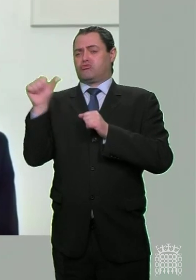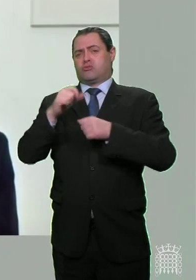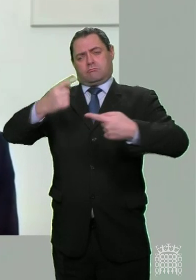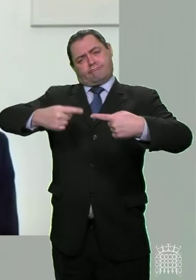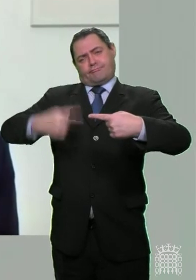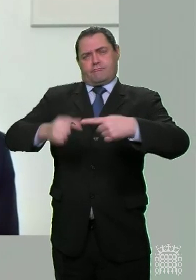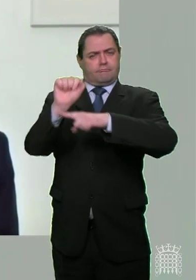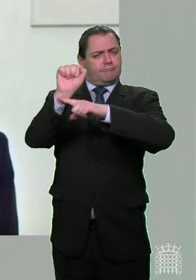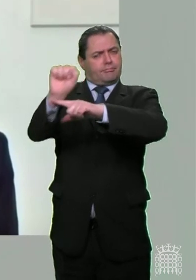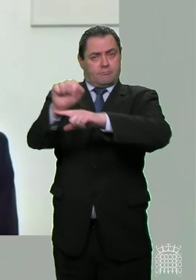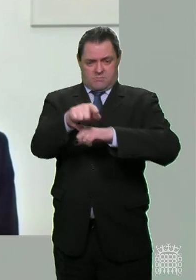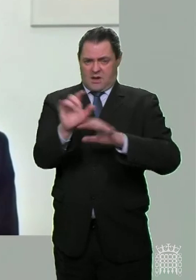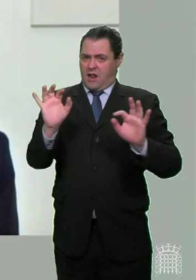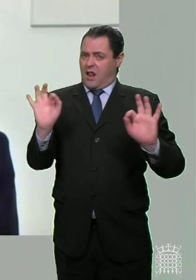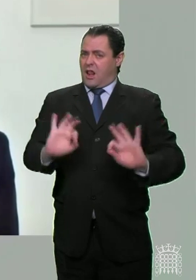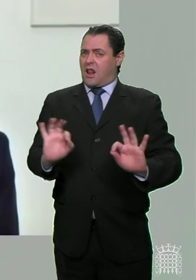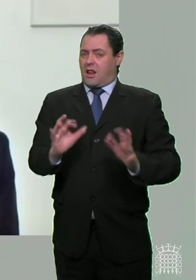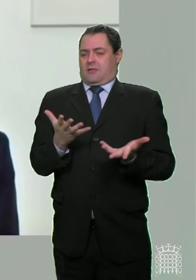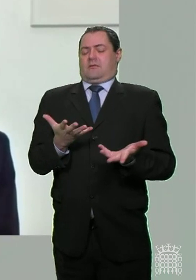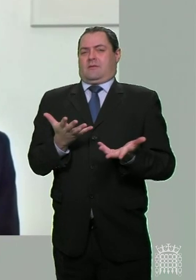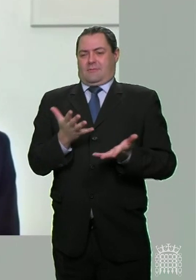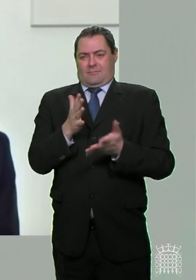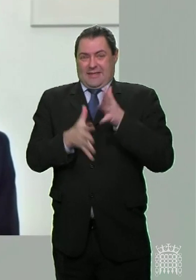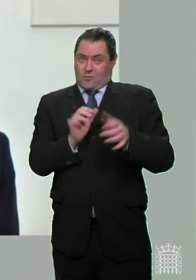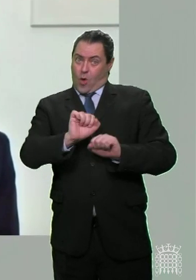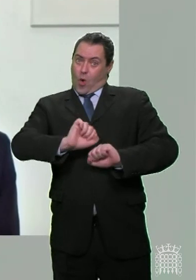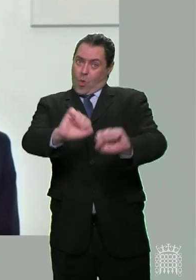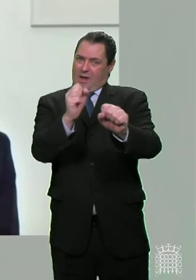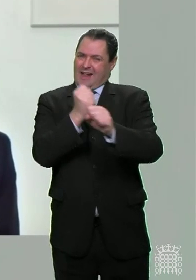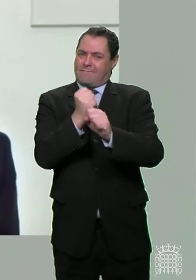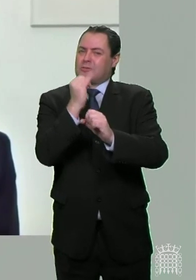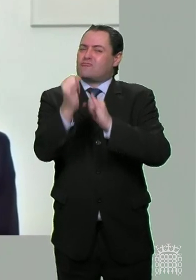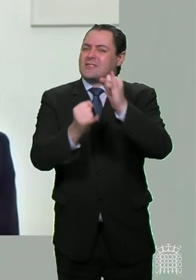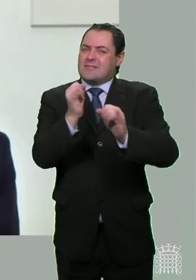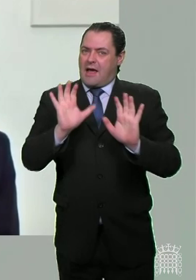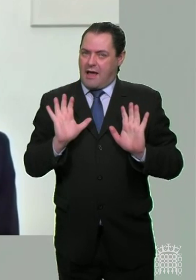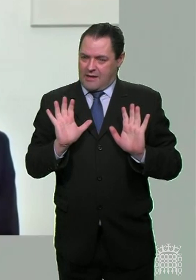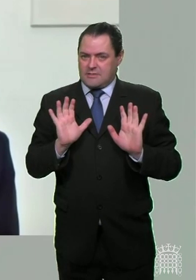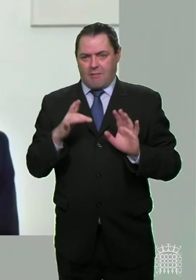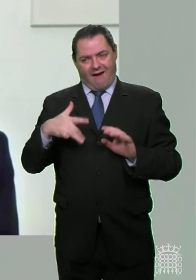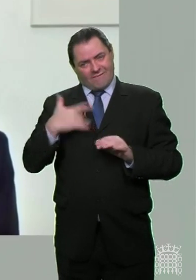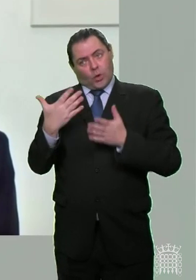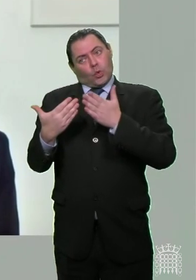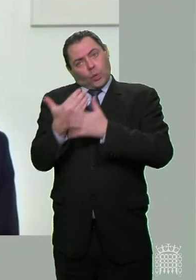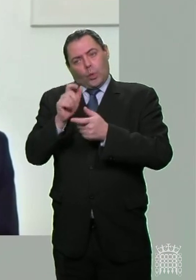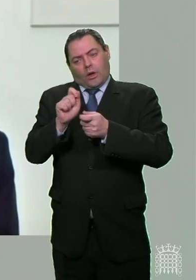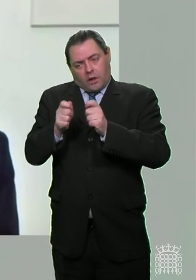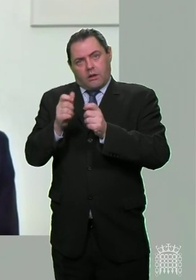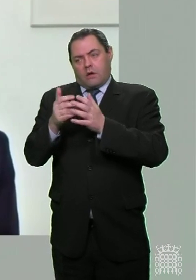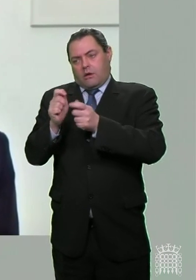I fear that the Prime Minister is repeating the same mistake in relation to the new variants of the virus.